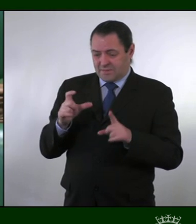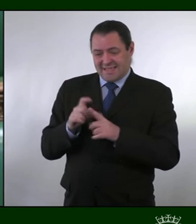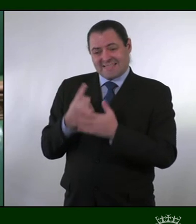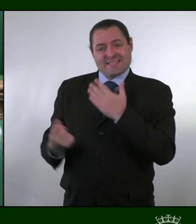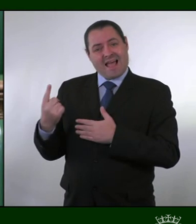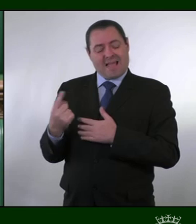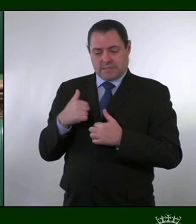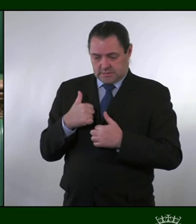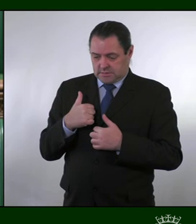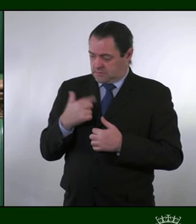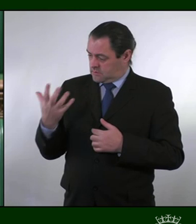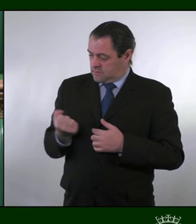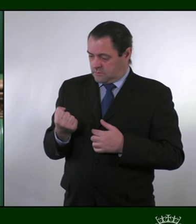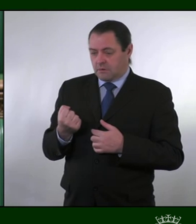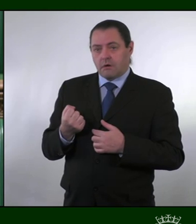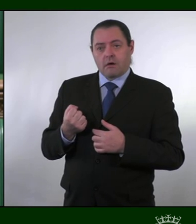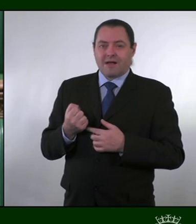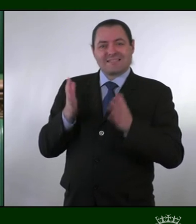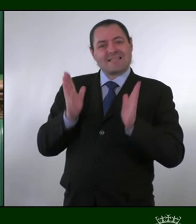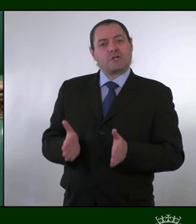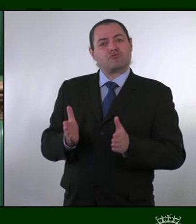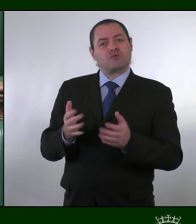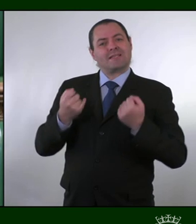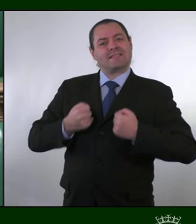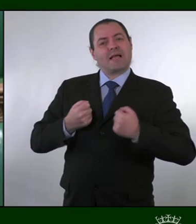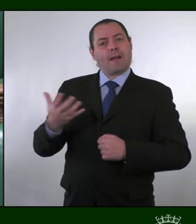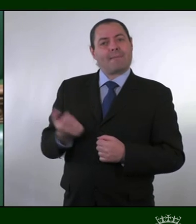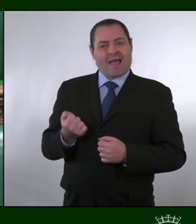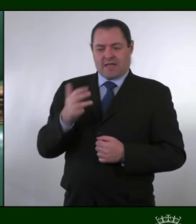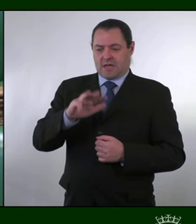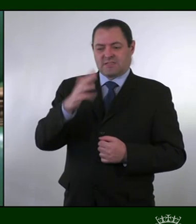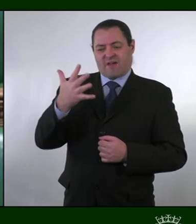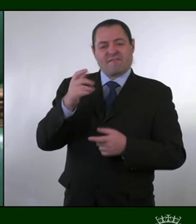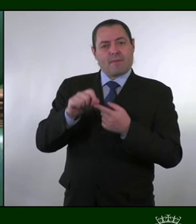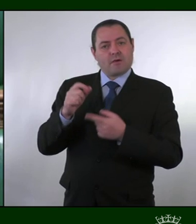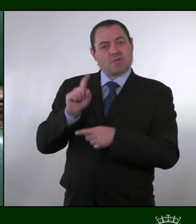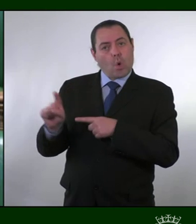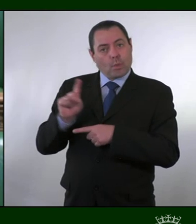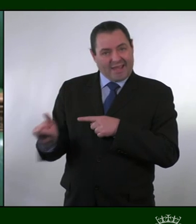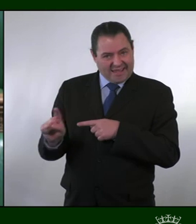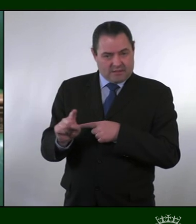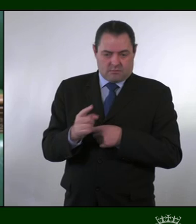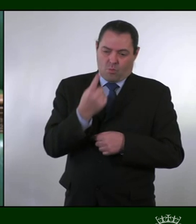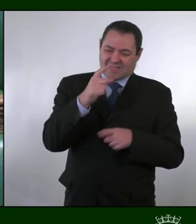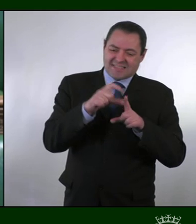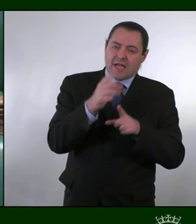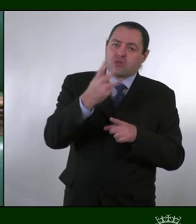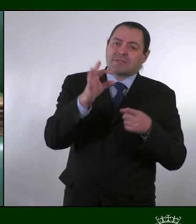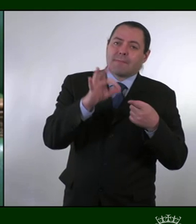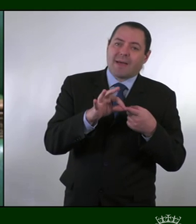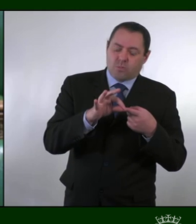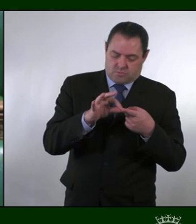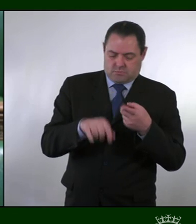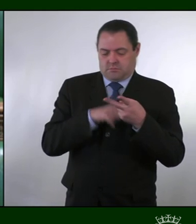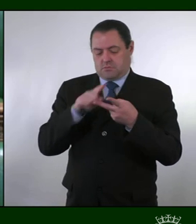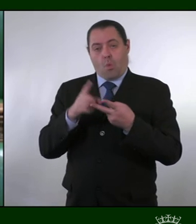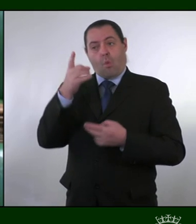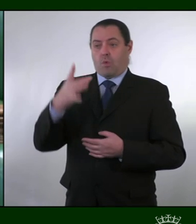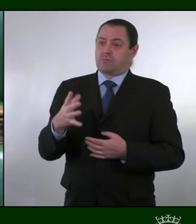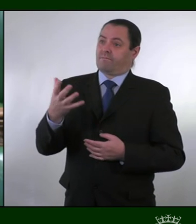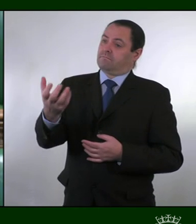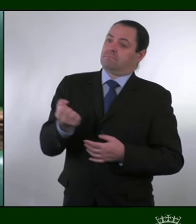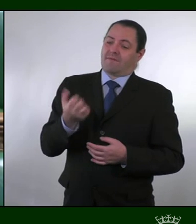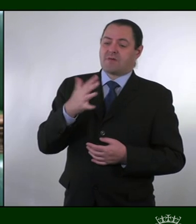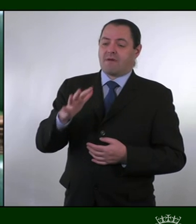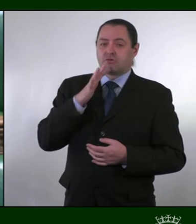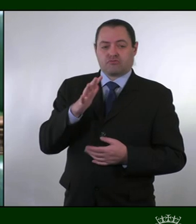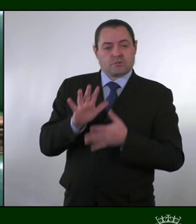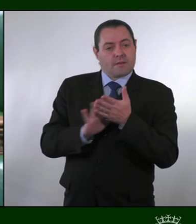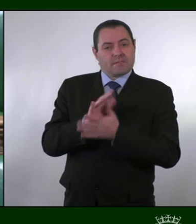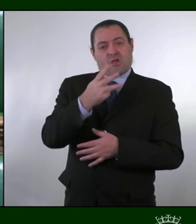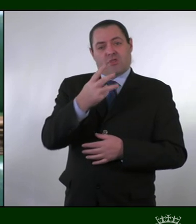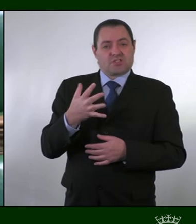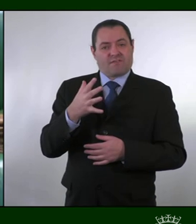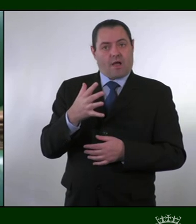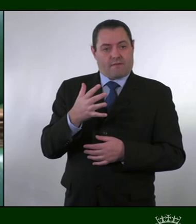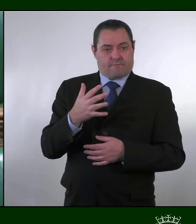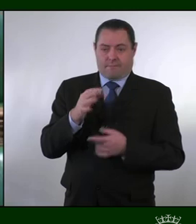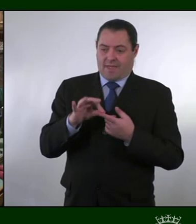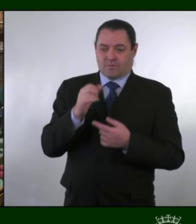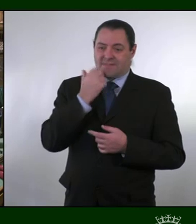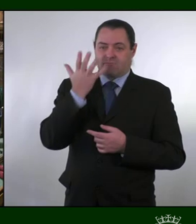either statutory sick pay, which is £95 a week—that is £13 a day—or a one- off payment of £500, which works out at £35 a day?